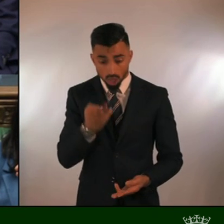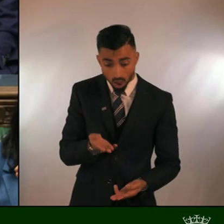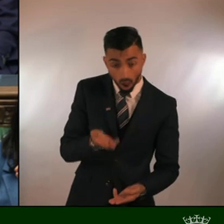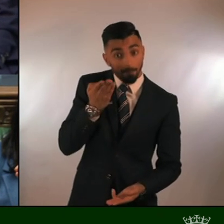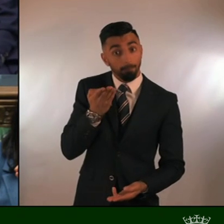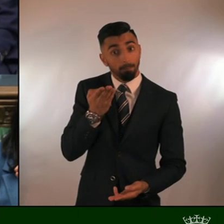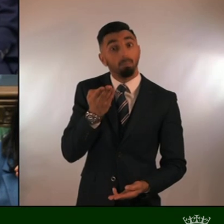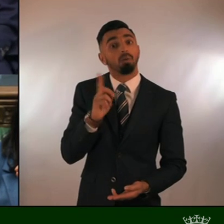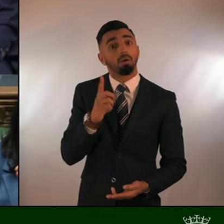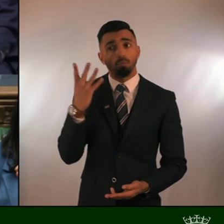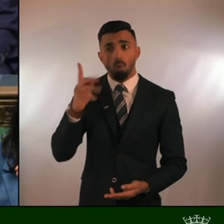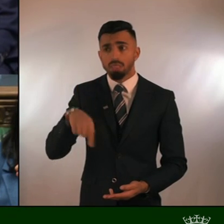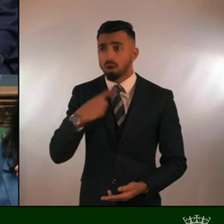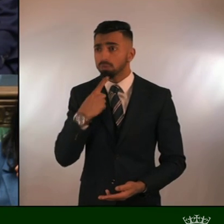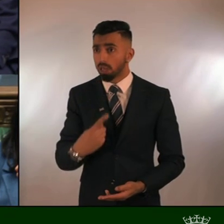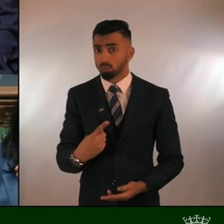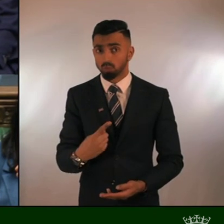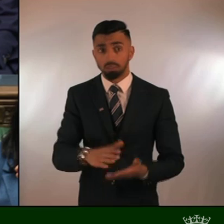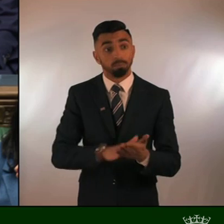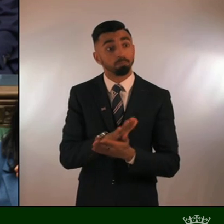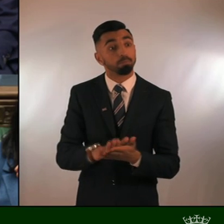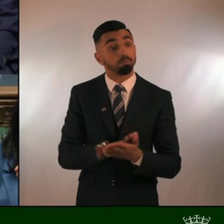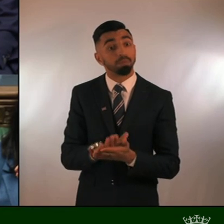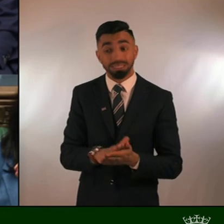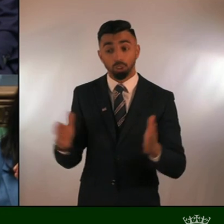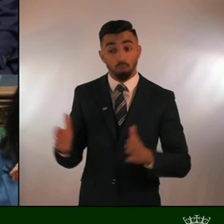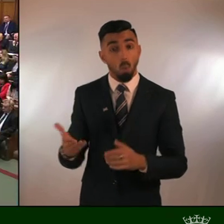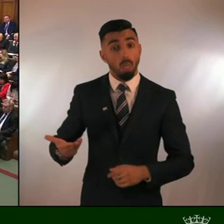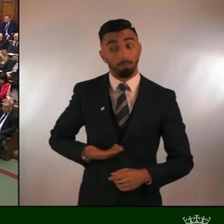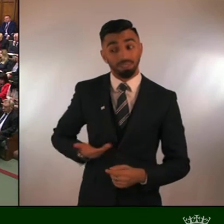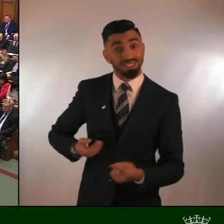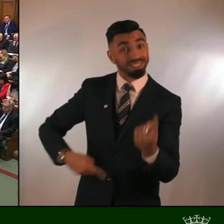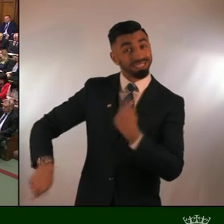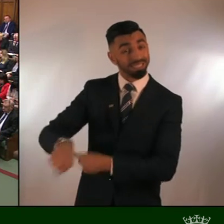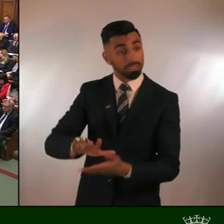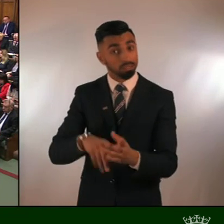That is a tax cut this April for nearly half a million small businesses.